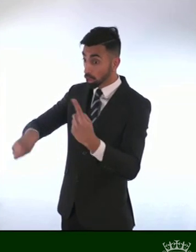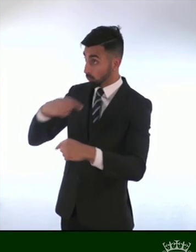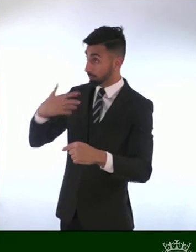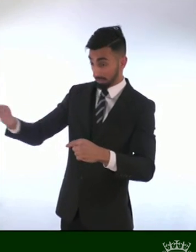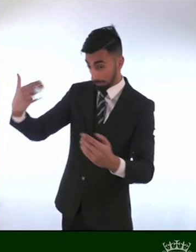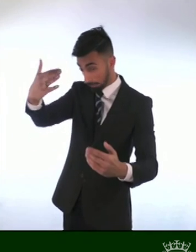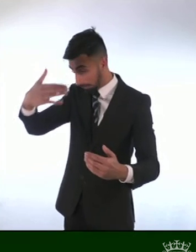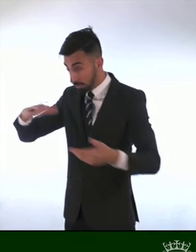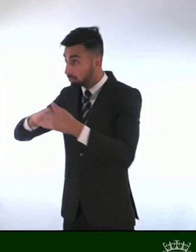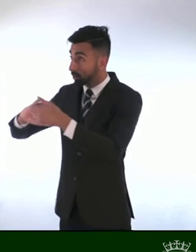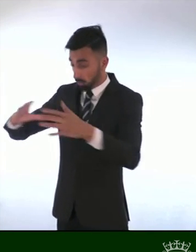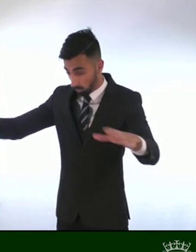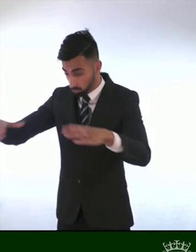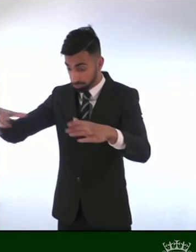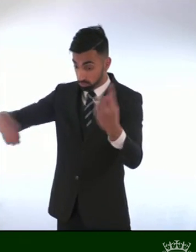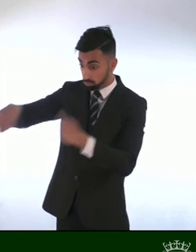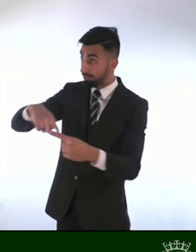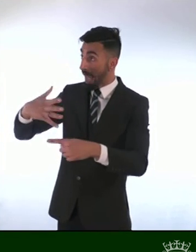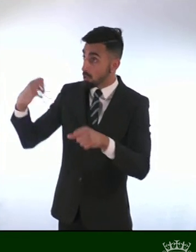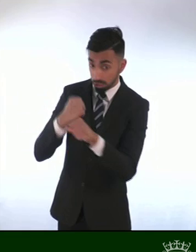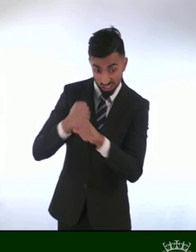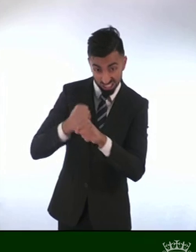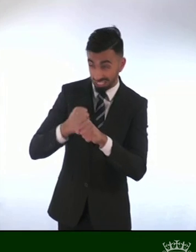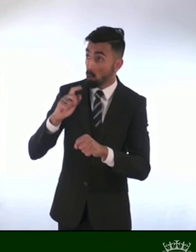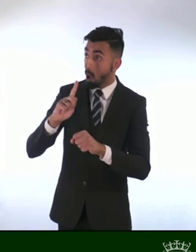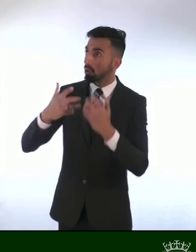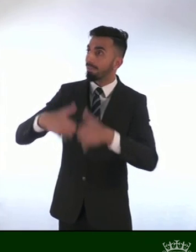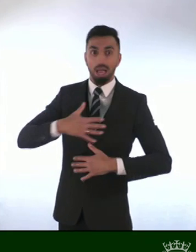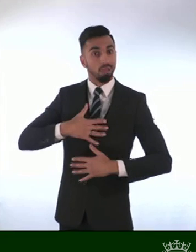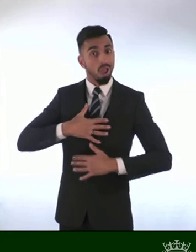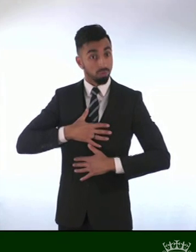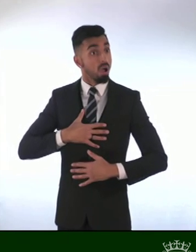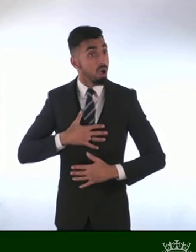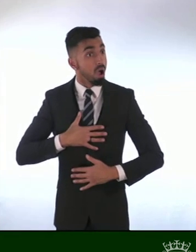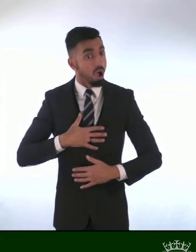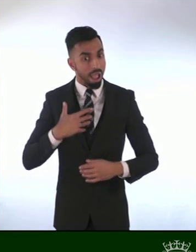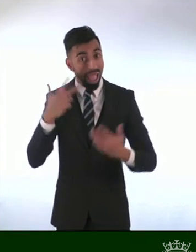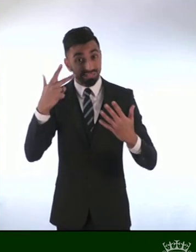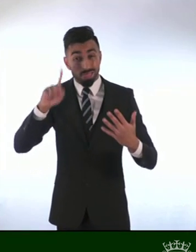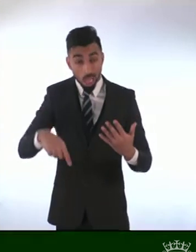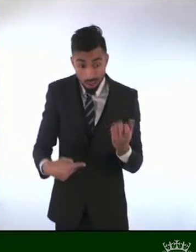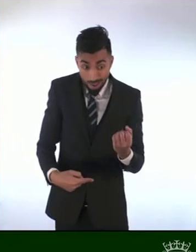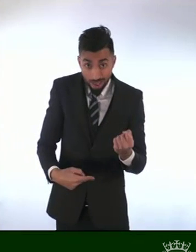We already have 8,000, and we are moving rapidly upwards, and I will keep the House informed of developments.